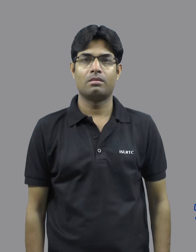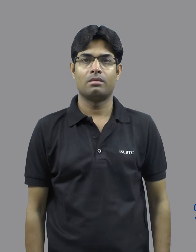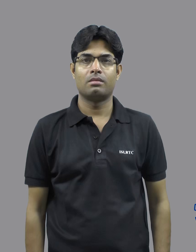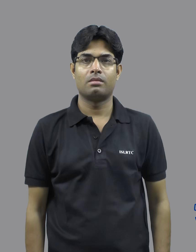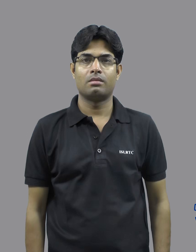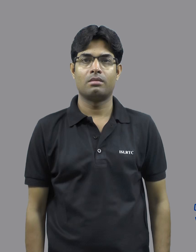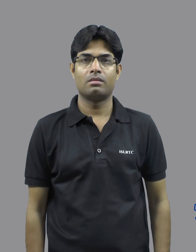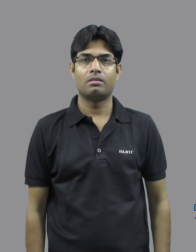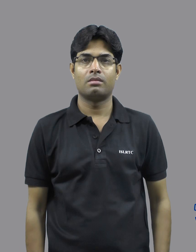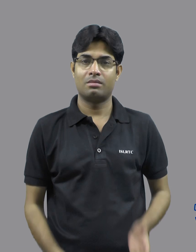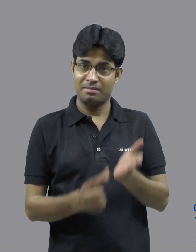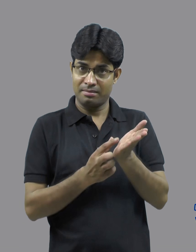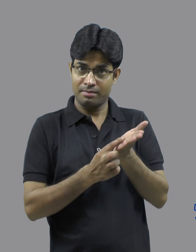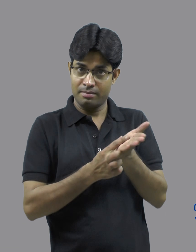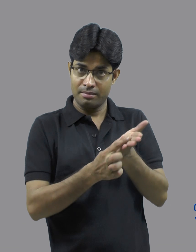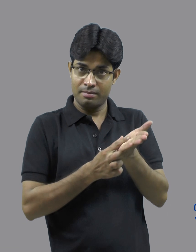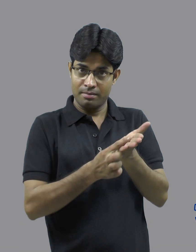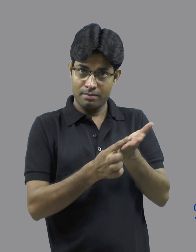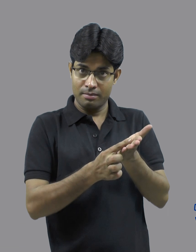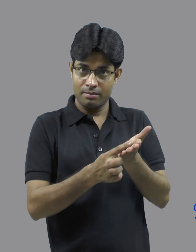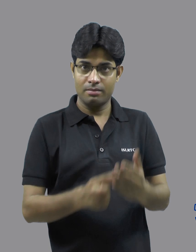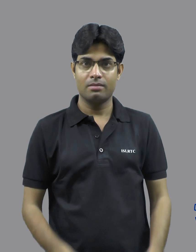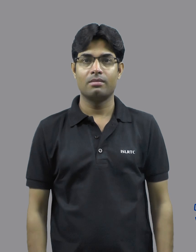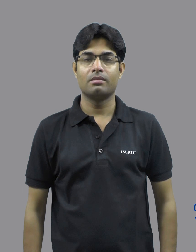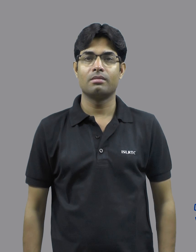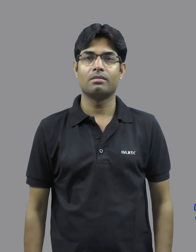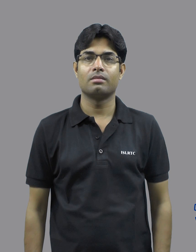Eraser Rubber